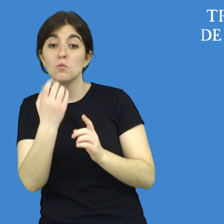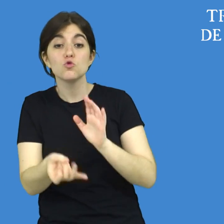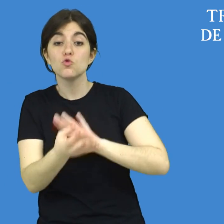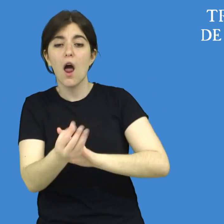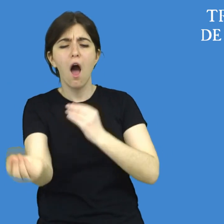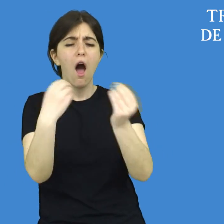crear